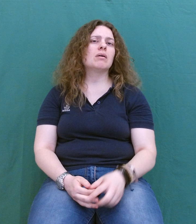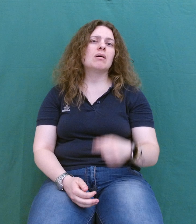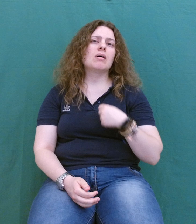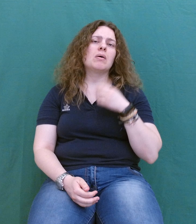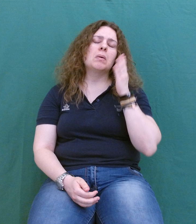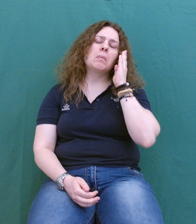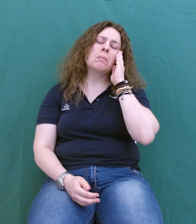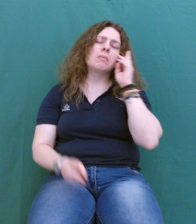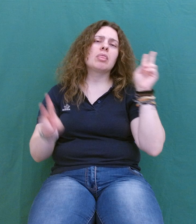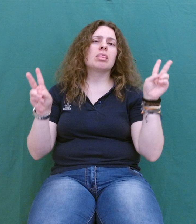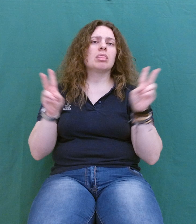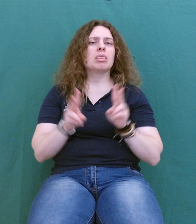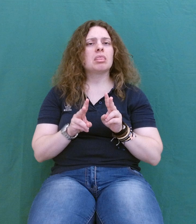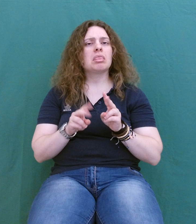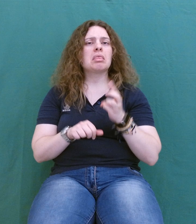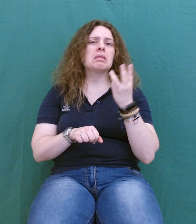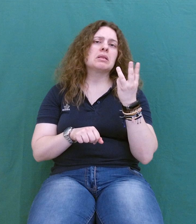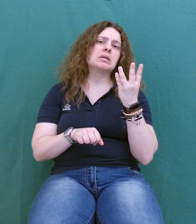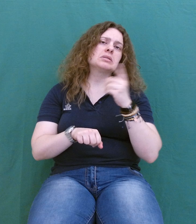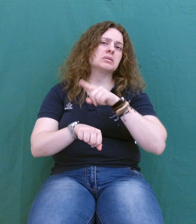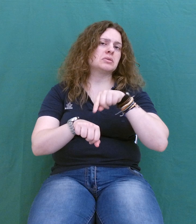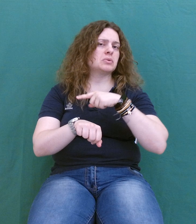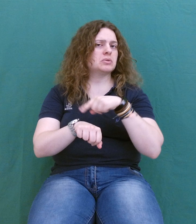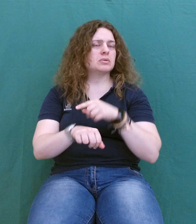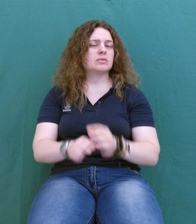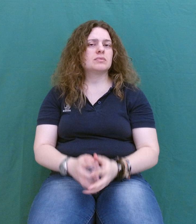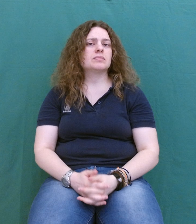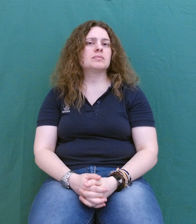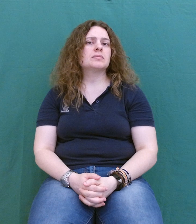ΕΓΩ ΚΟΙΜΑΜΑΙ ΜΕΙΩΣΗ ΤΡΕΙΣ-ΤΕΣΣΕΡΙΣ (3-4) ΩΡΕΣ